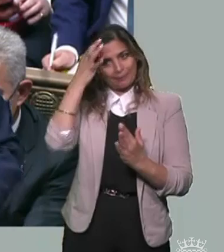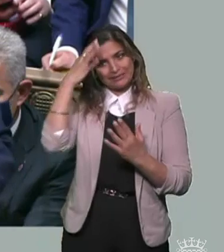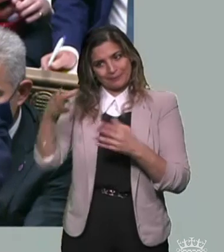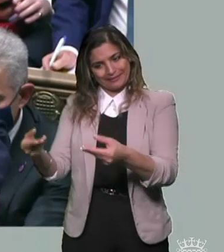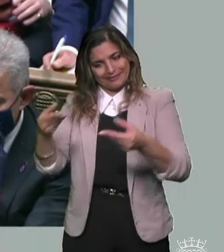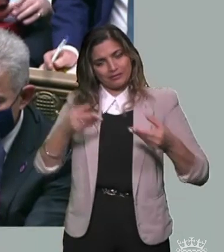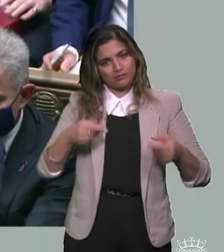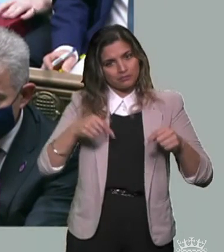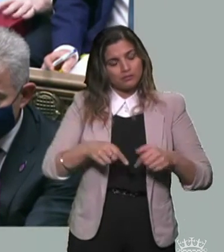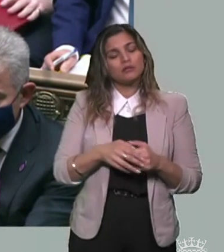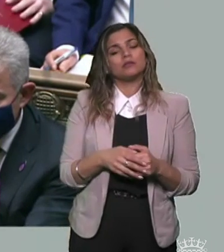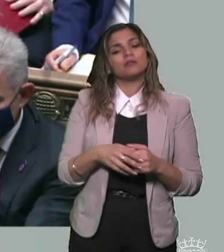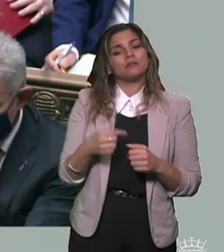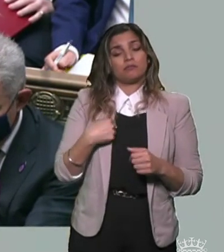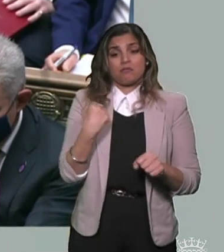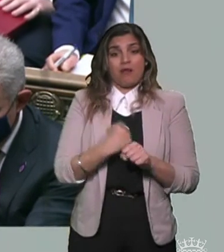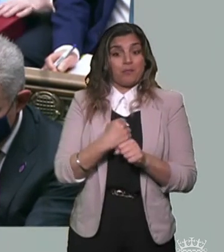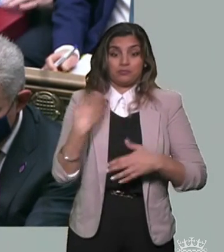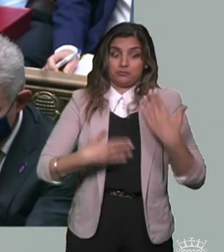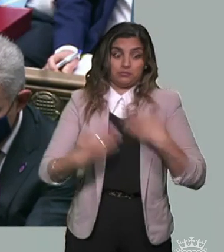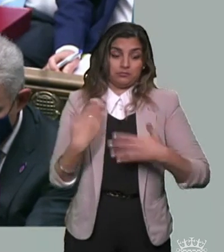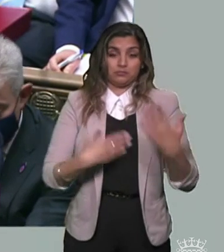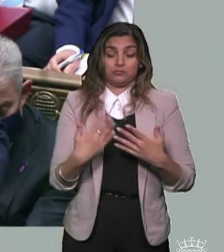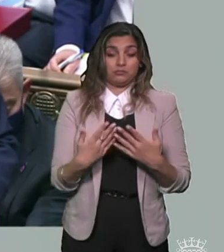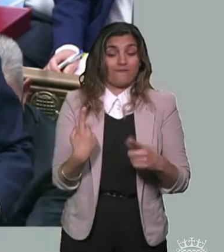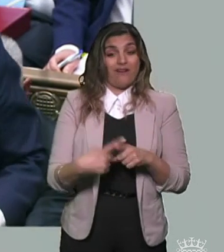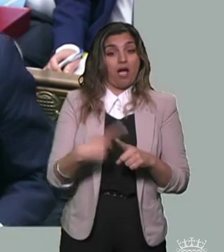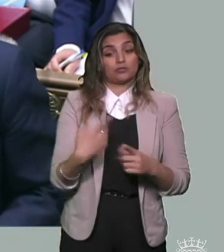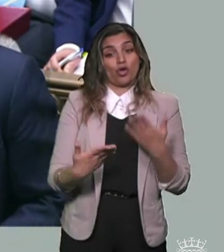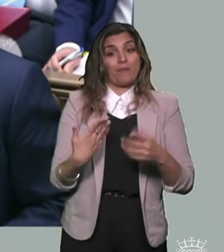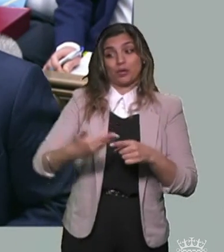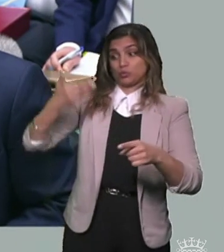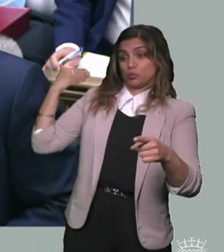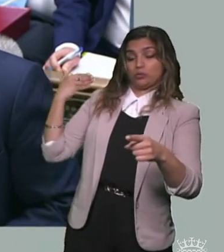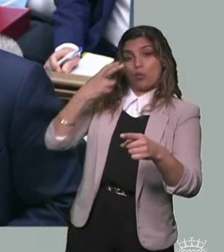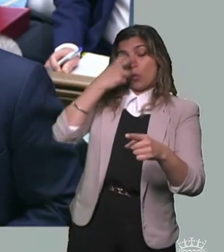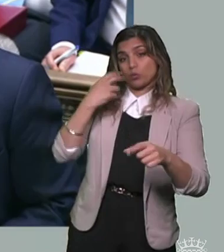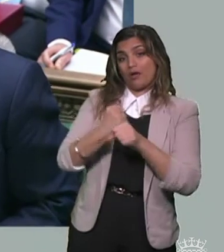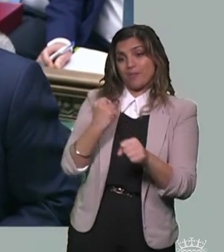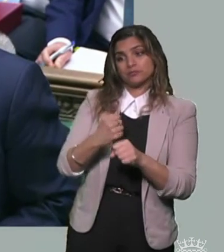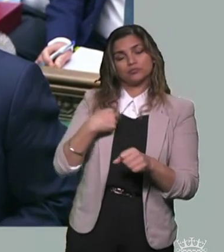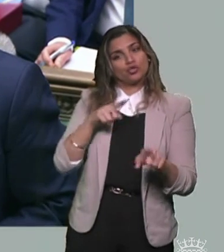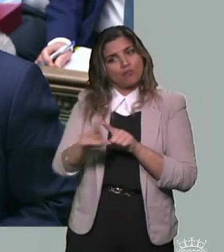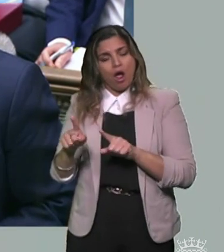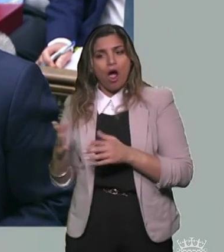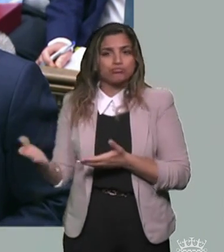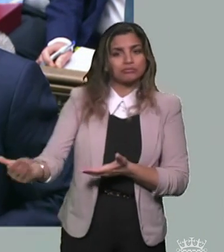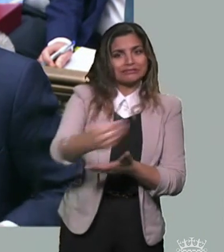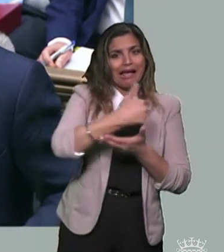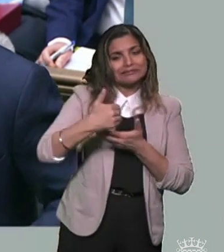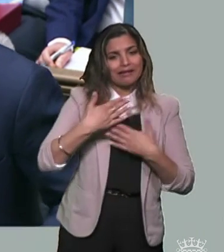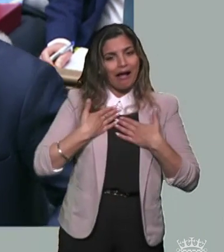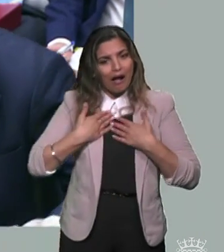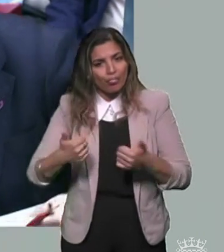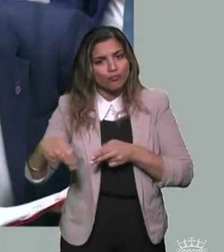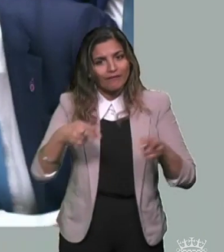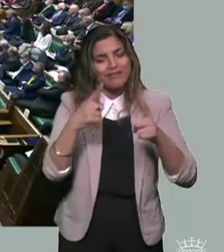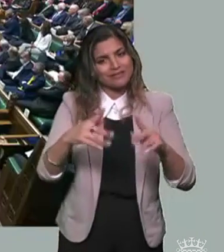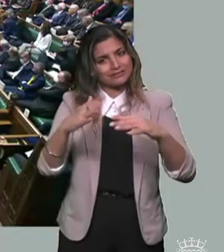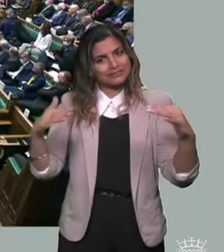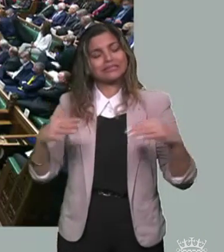This Government are going further and faster than any other Government hitherto to protect and improve the health of our rivers and seas.